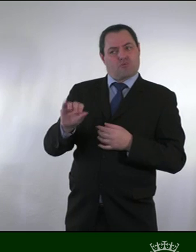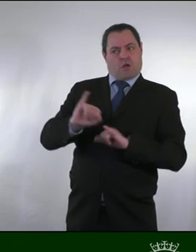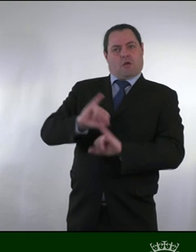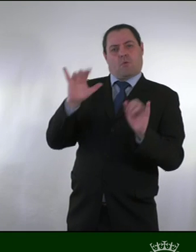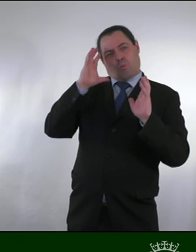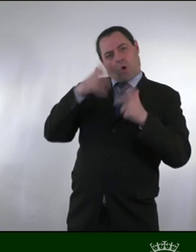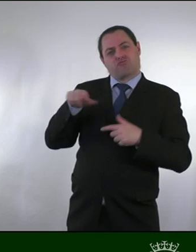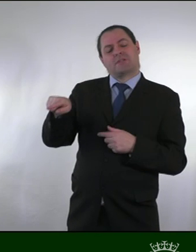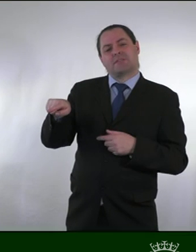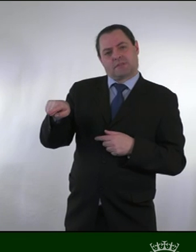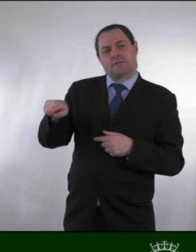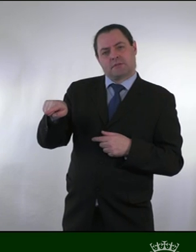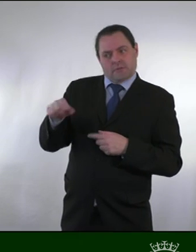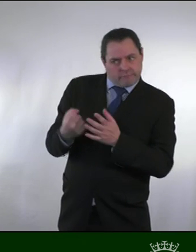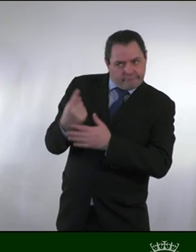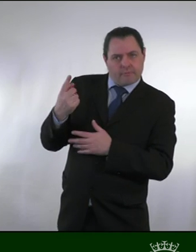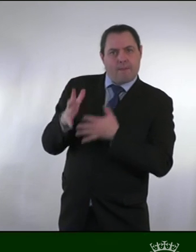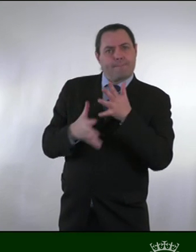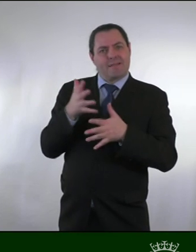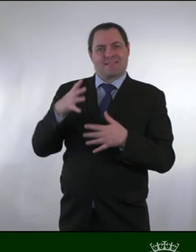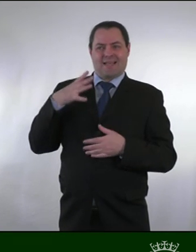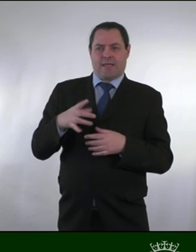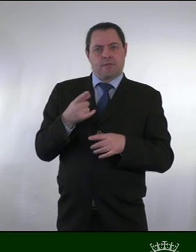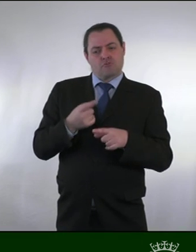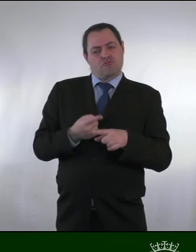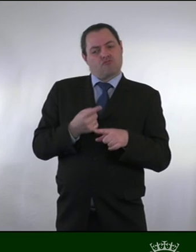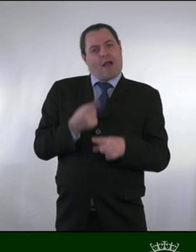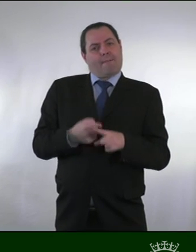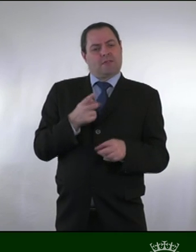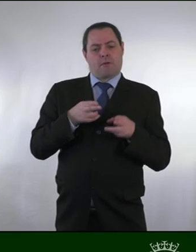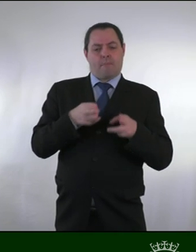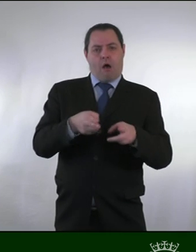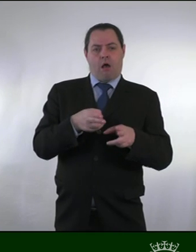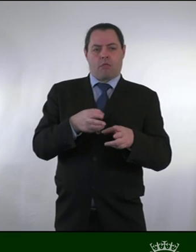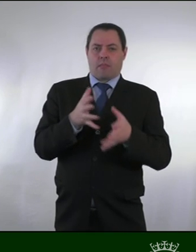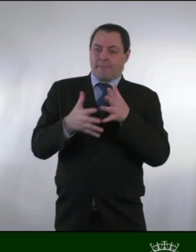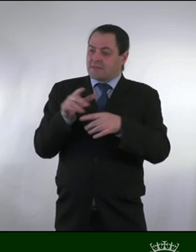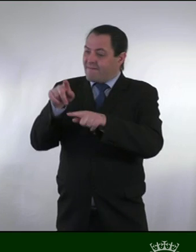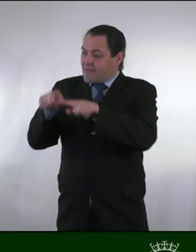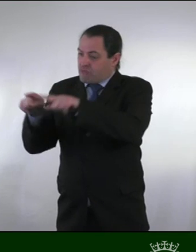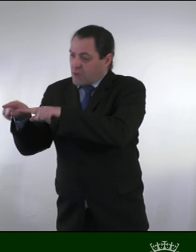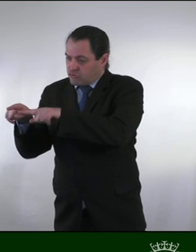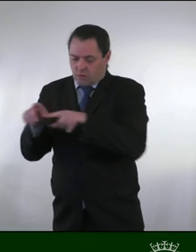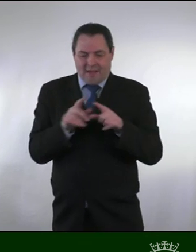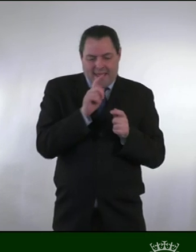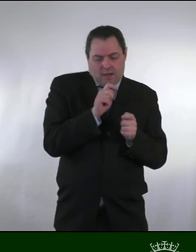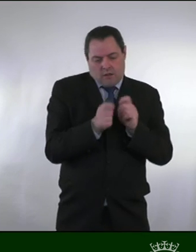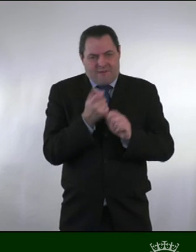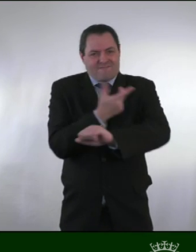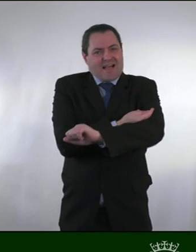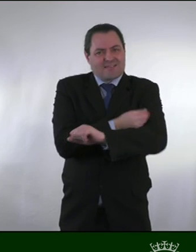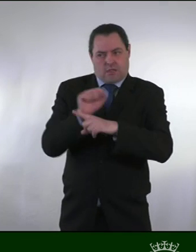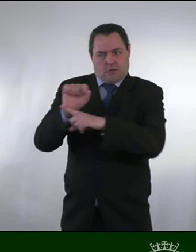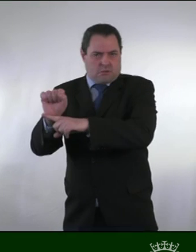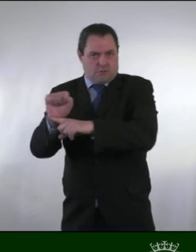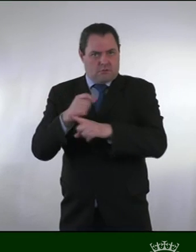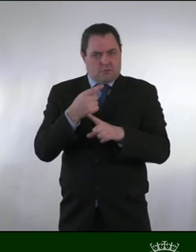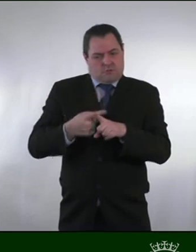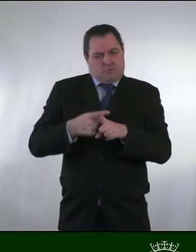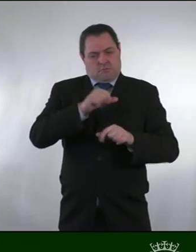Will the Government develop a new rapid pathway to allow the approval of new variations of the vaccines so that we can shut down any new strains quickly?